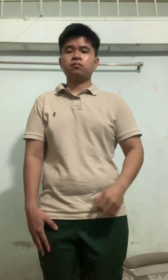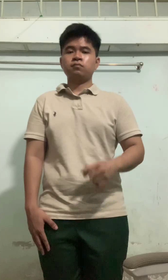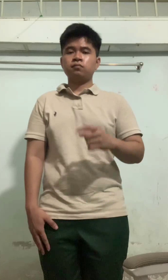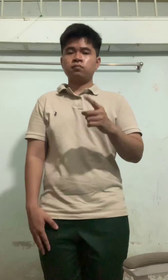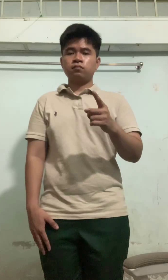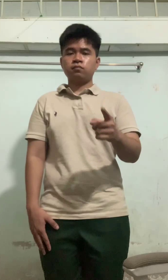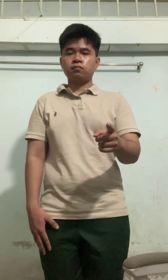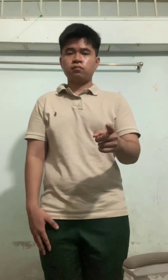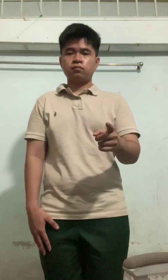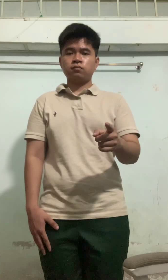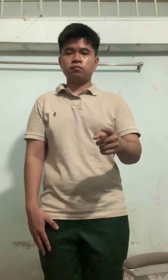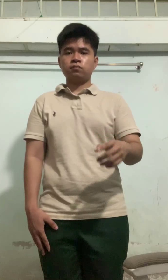ban